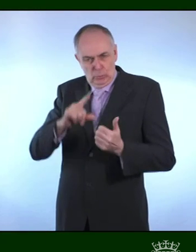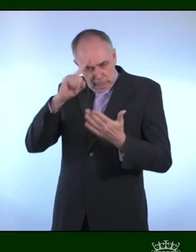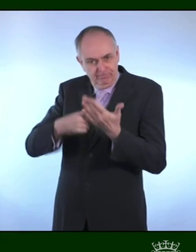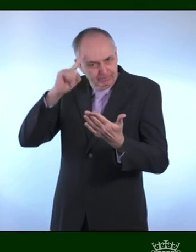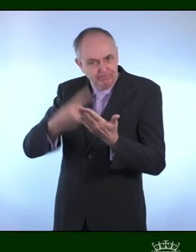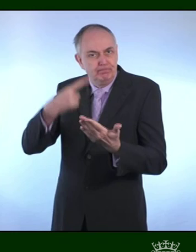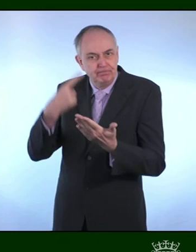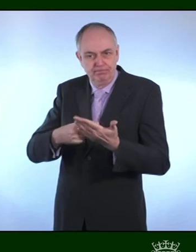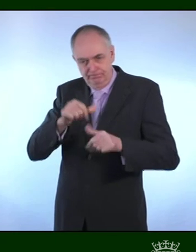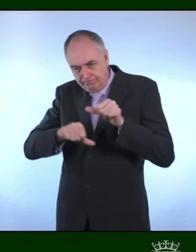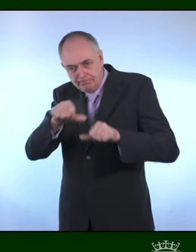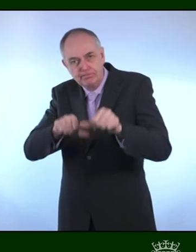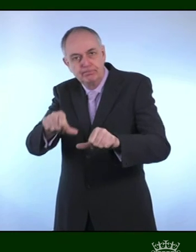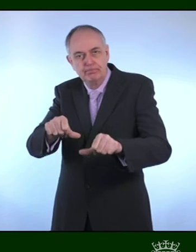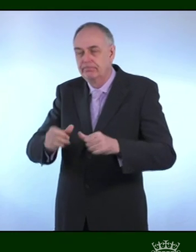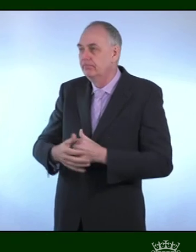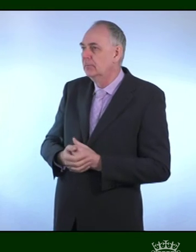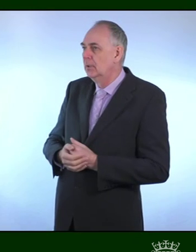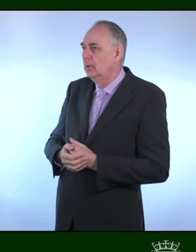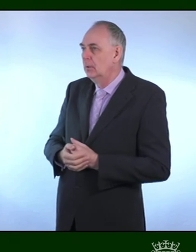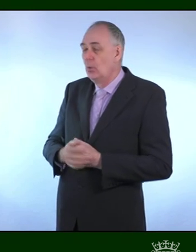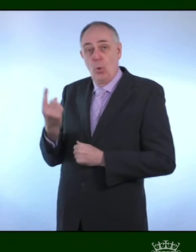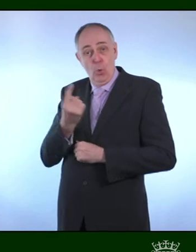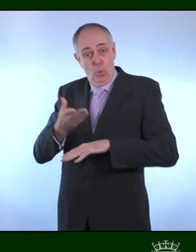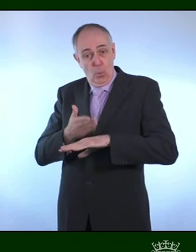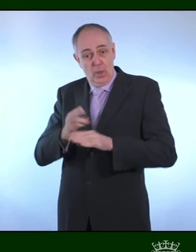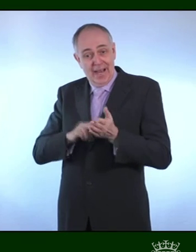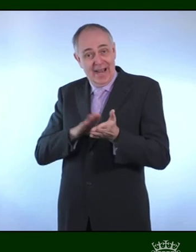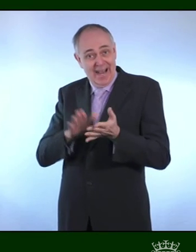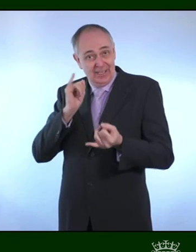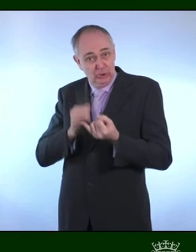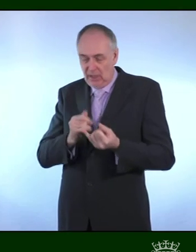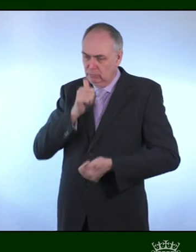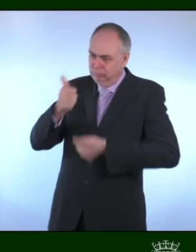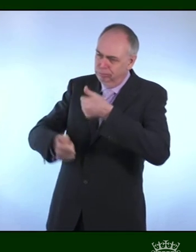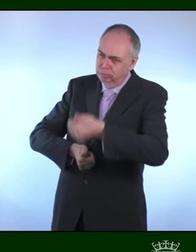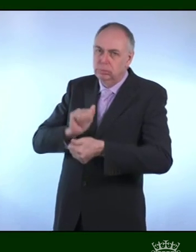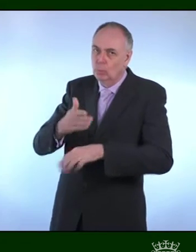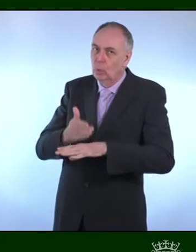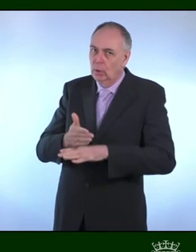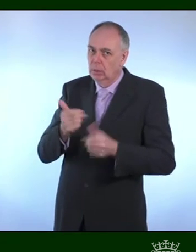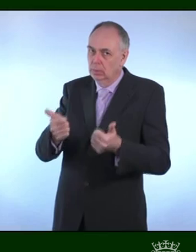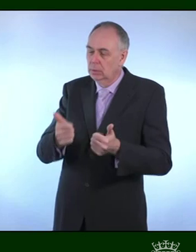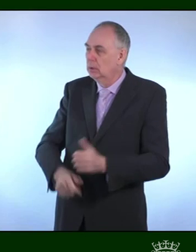I also pay tribute to my constituents and those working in the NHS for their truly heroic work.